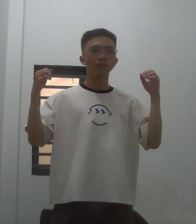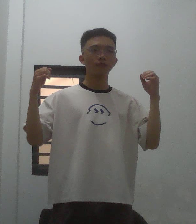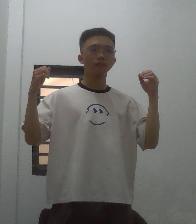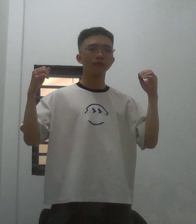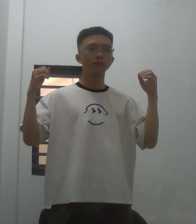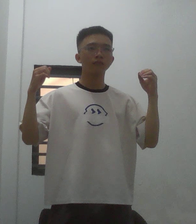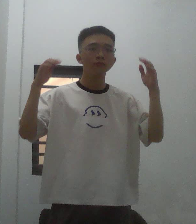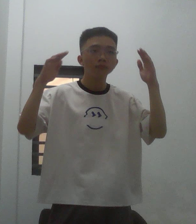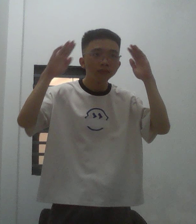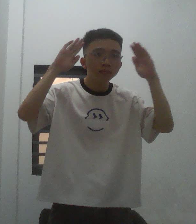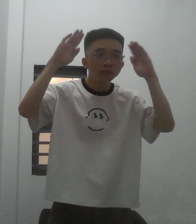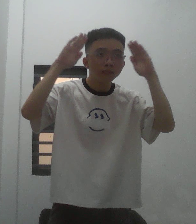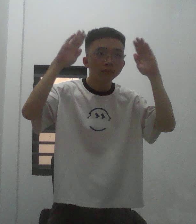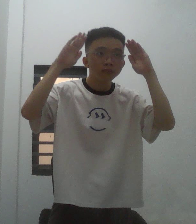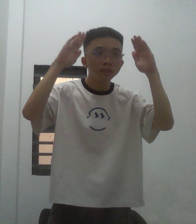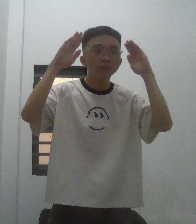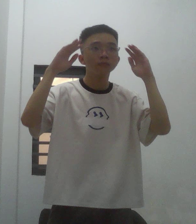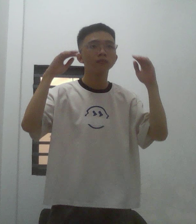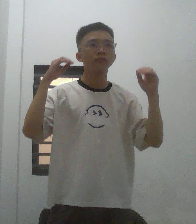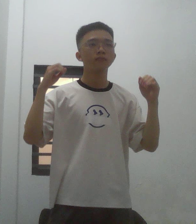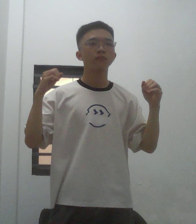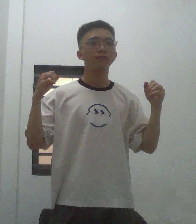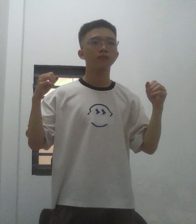xin chao